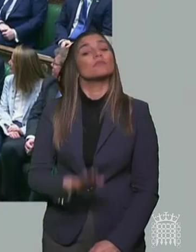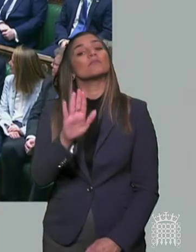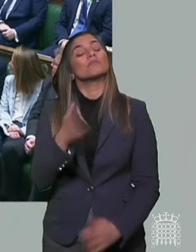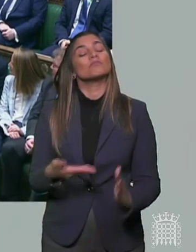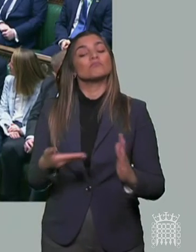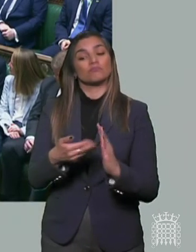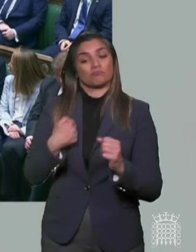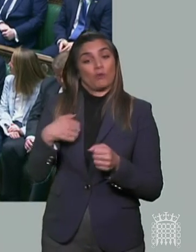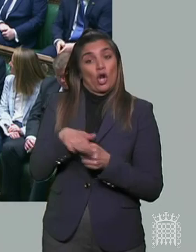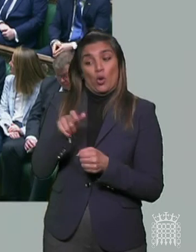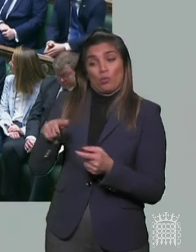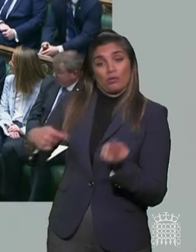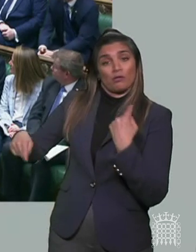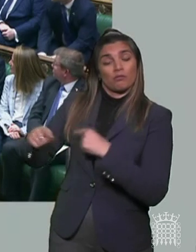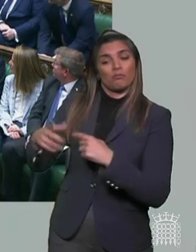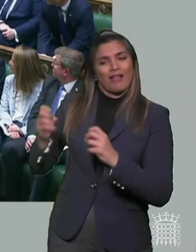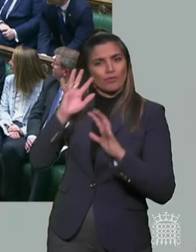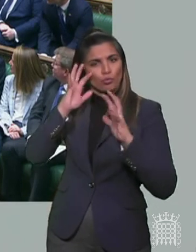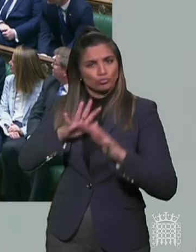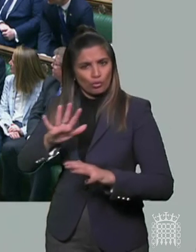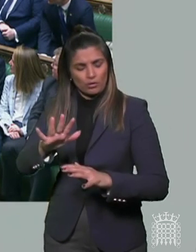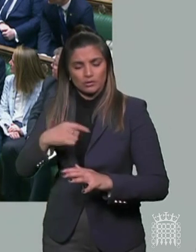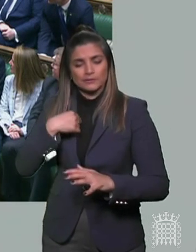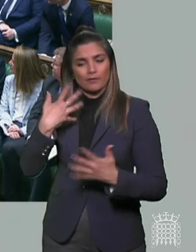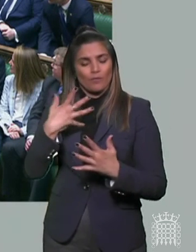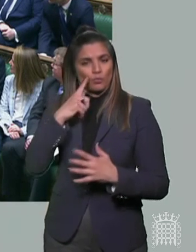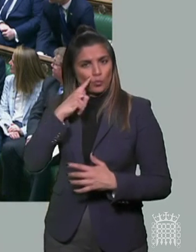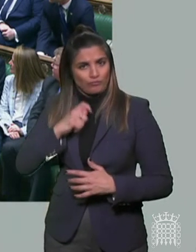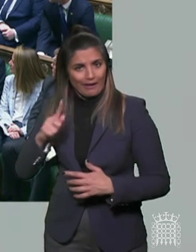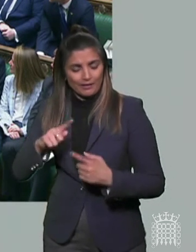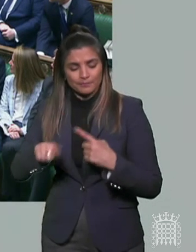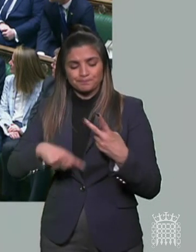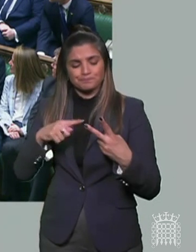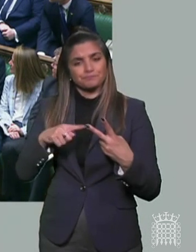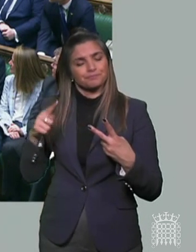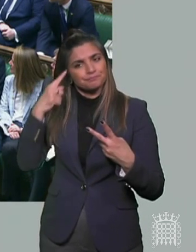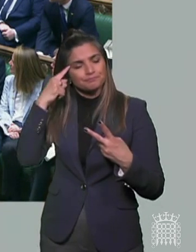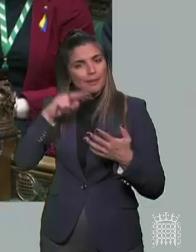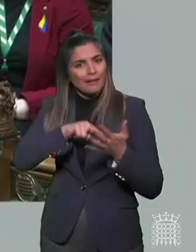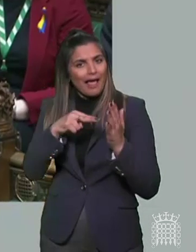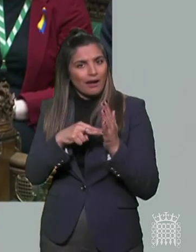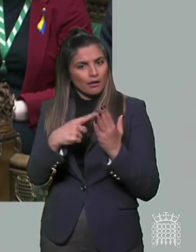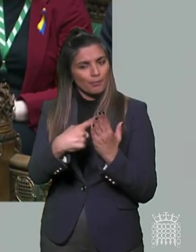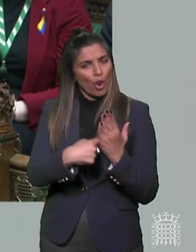In addition to having concerns for Ukraine, my constituents are also concerned about planning policy.